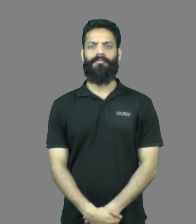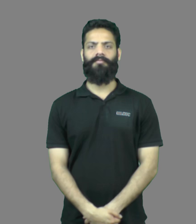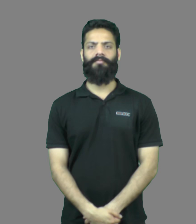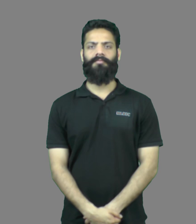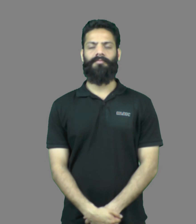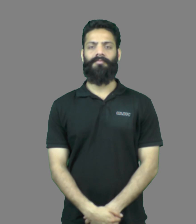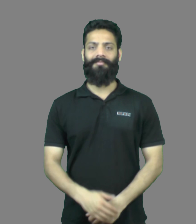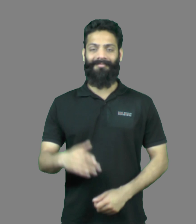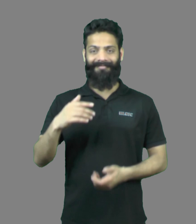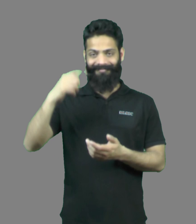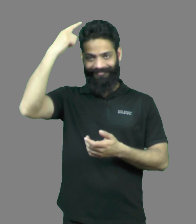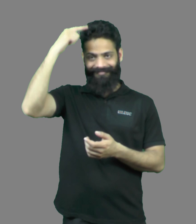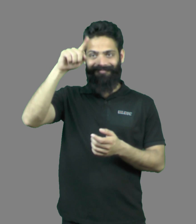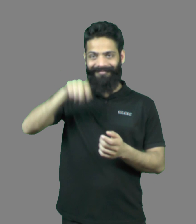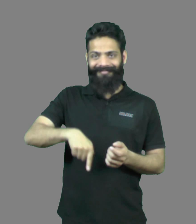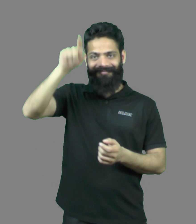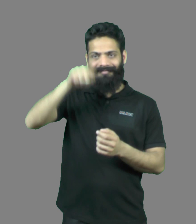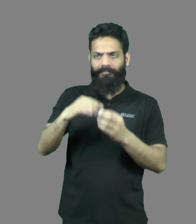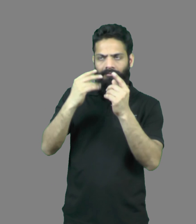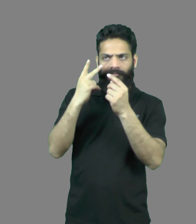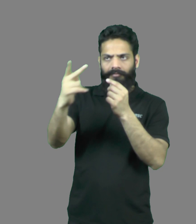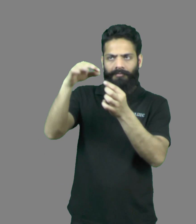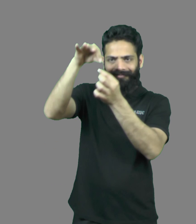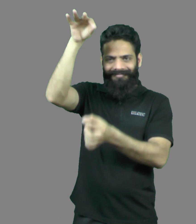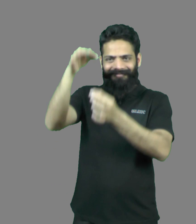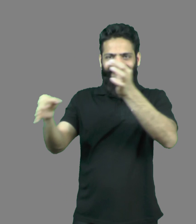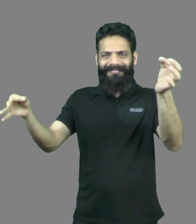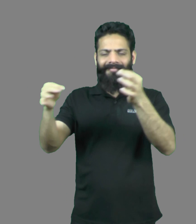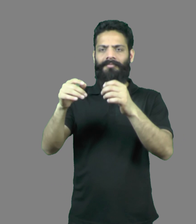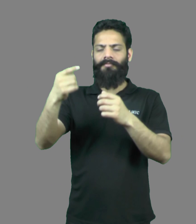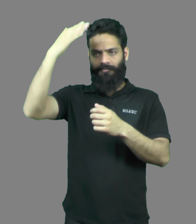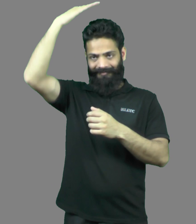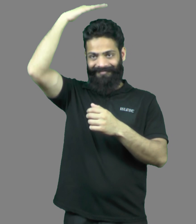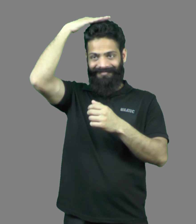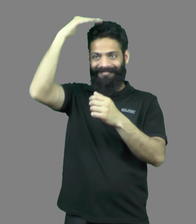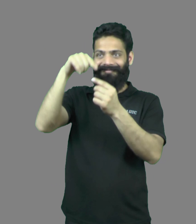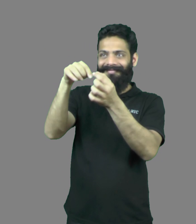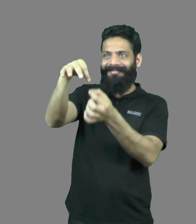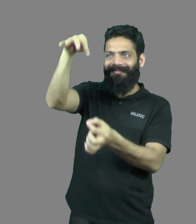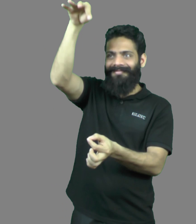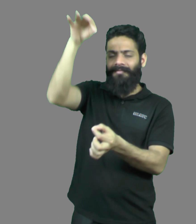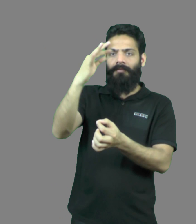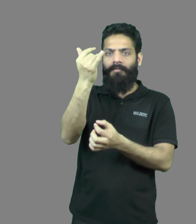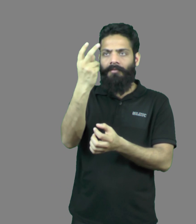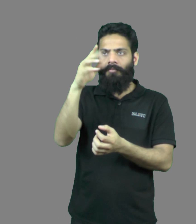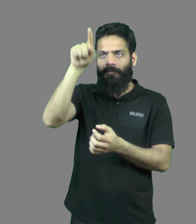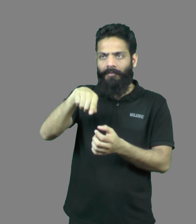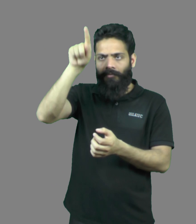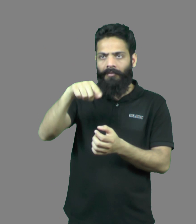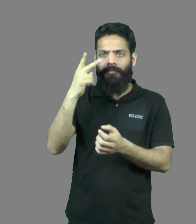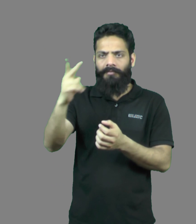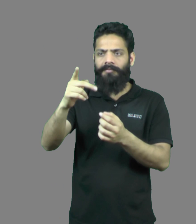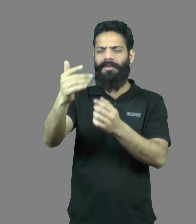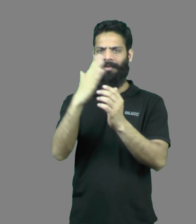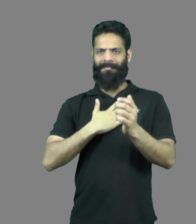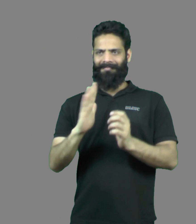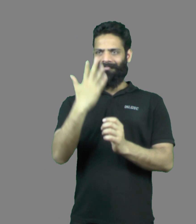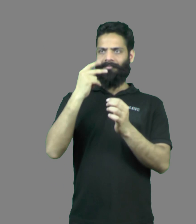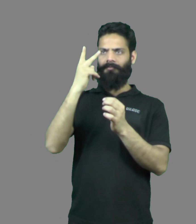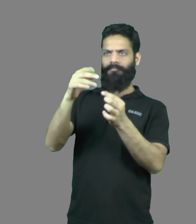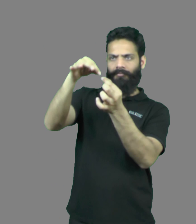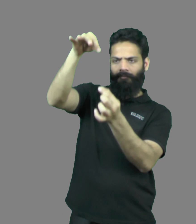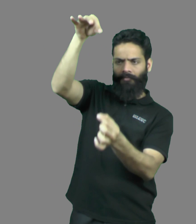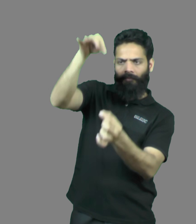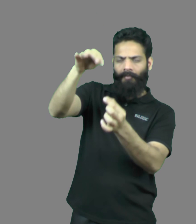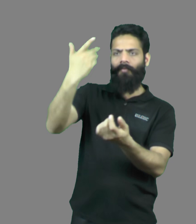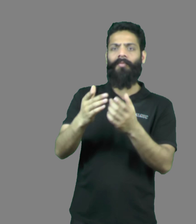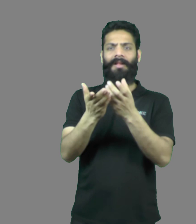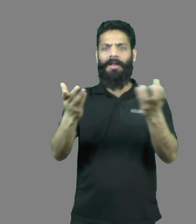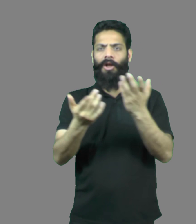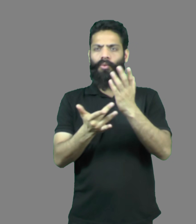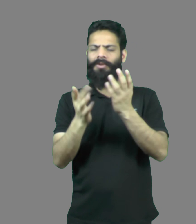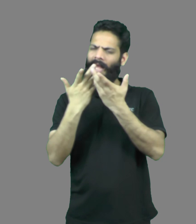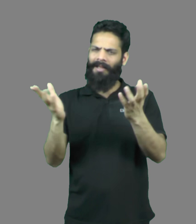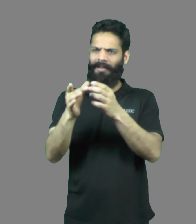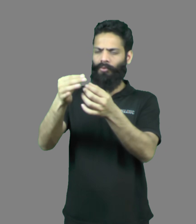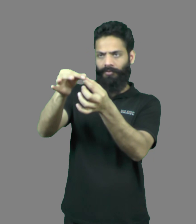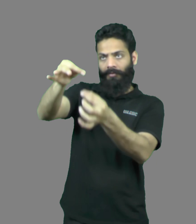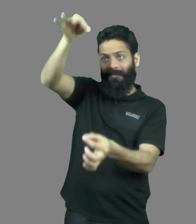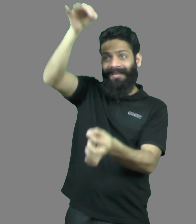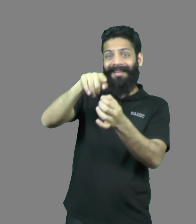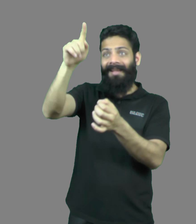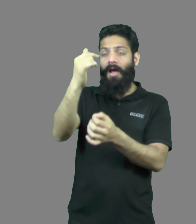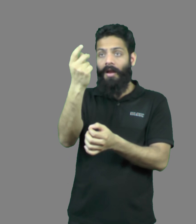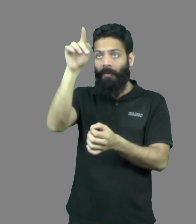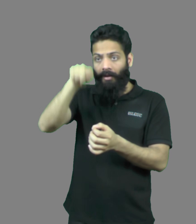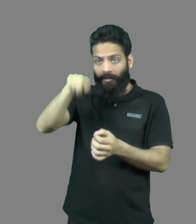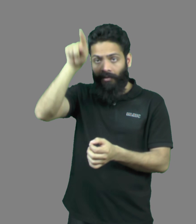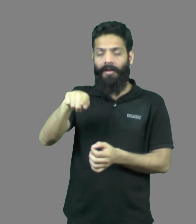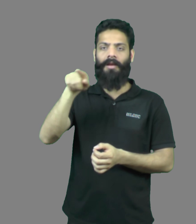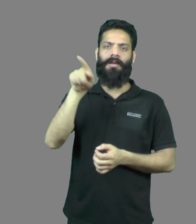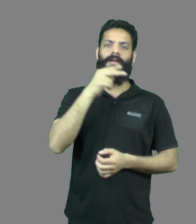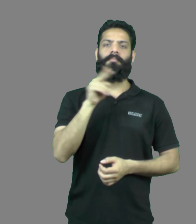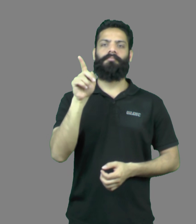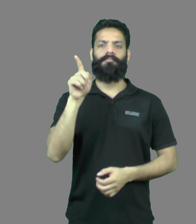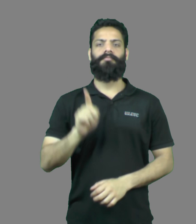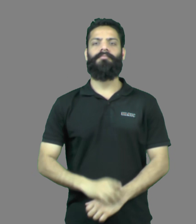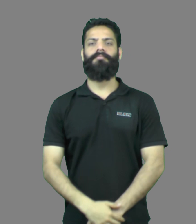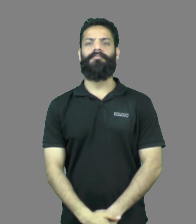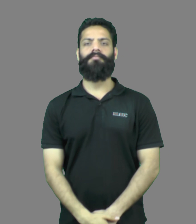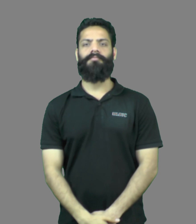For Sight Reading